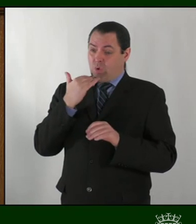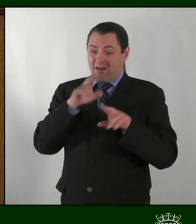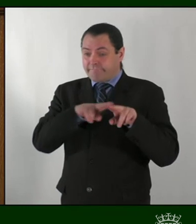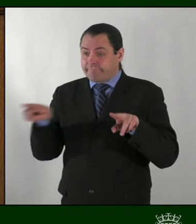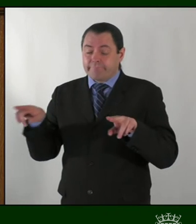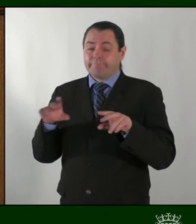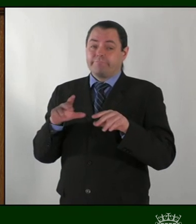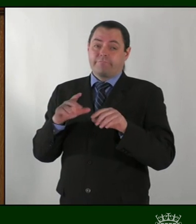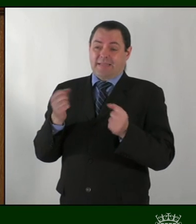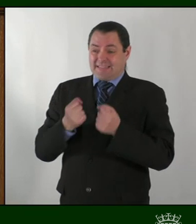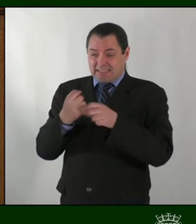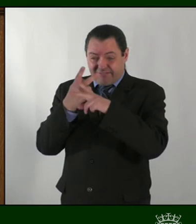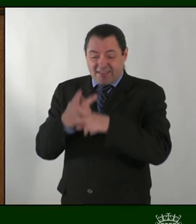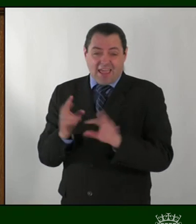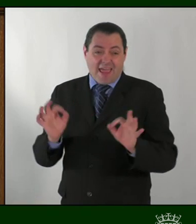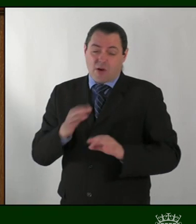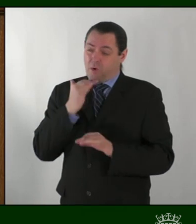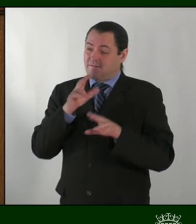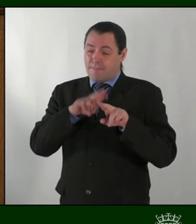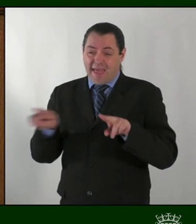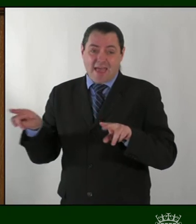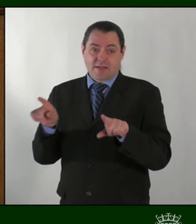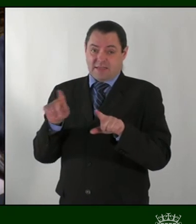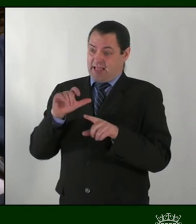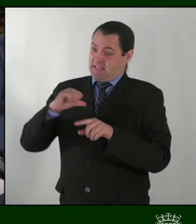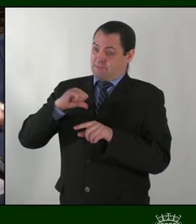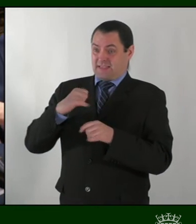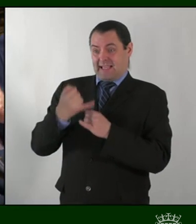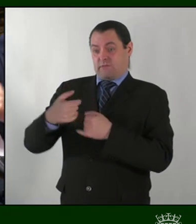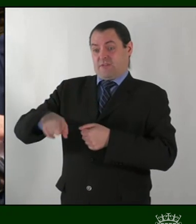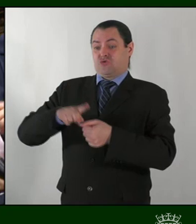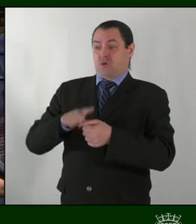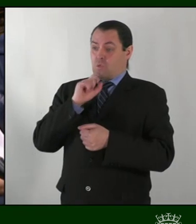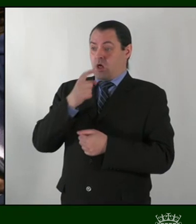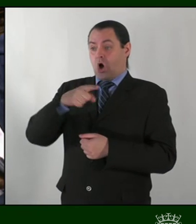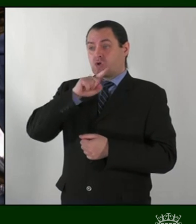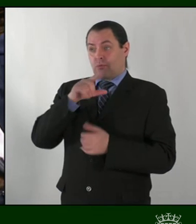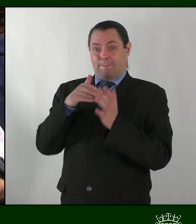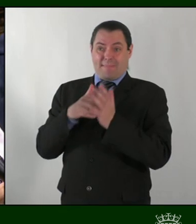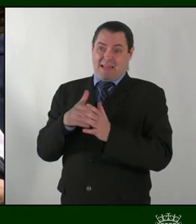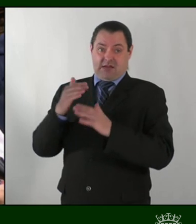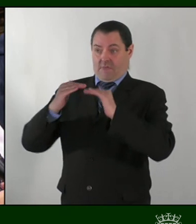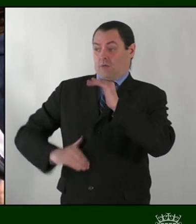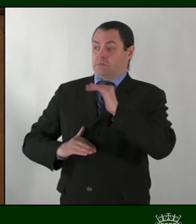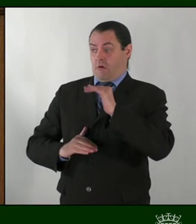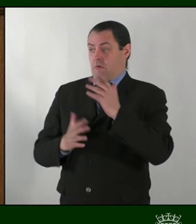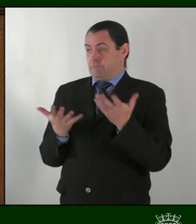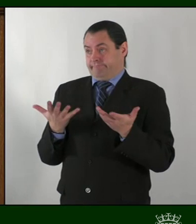It is expected to have close to a £100 million deficit by the end of the financial year—one of the highest in the NHS.